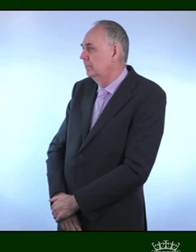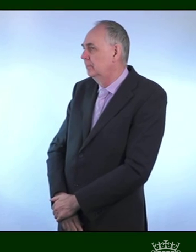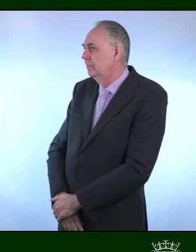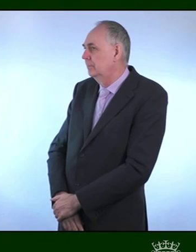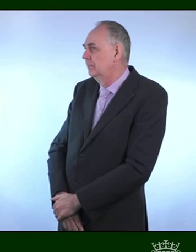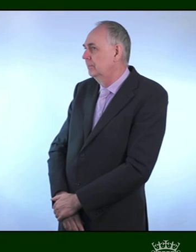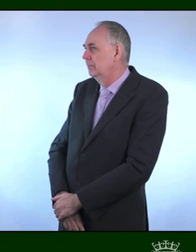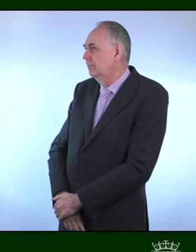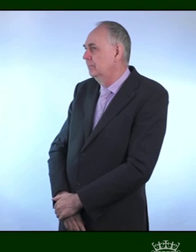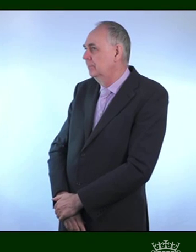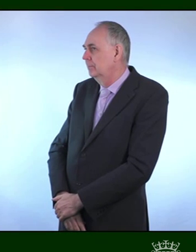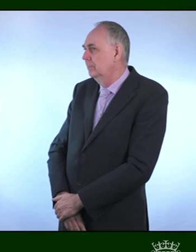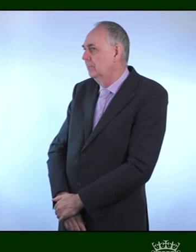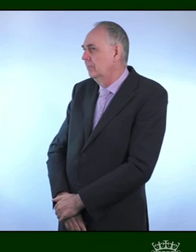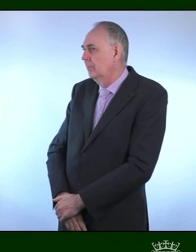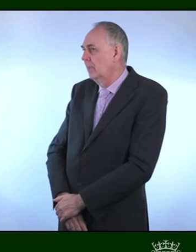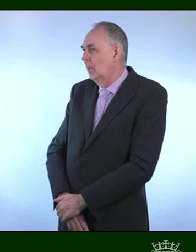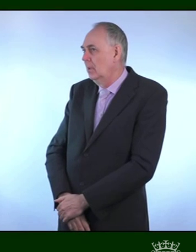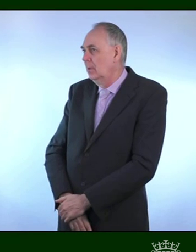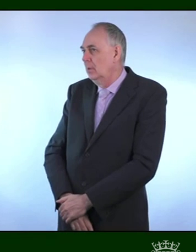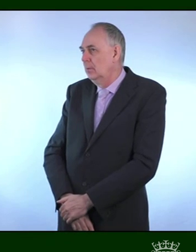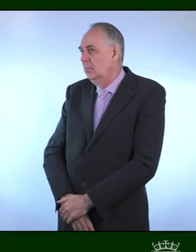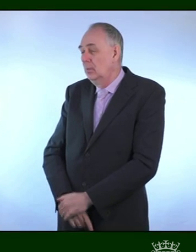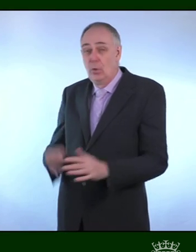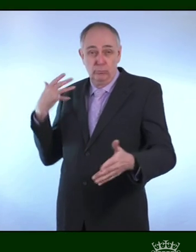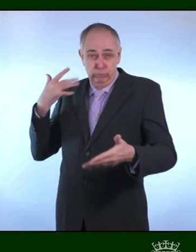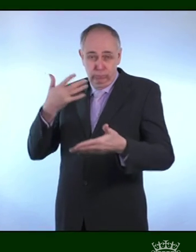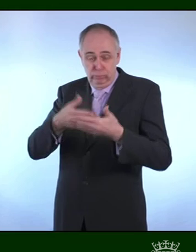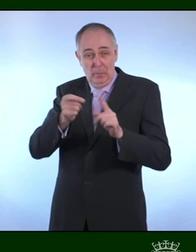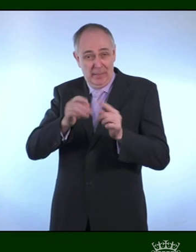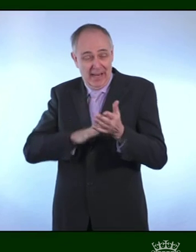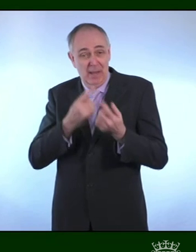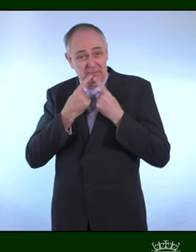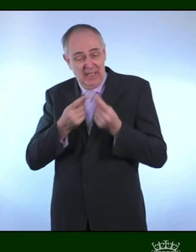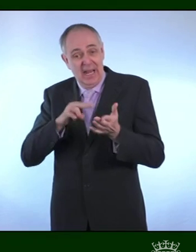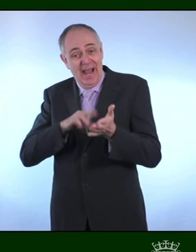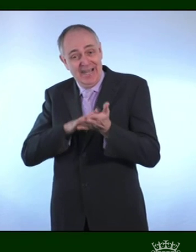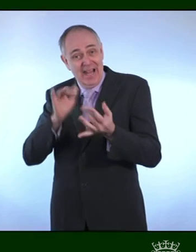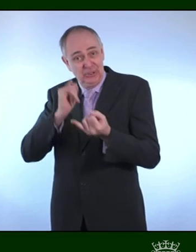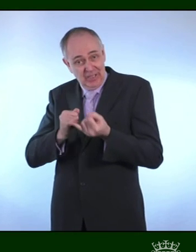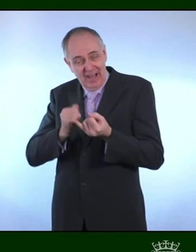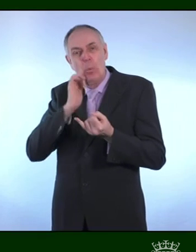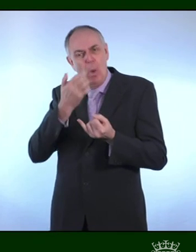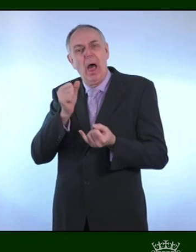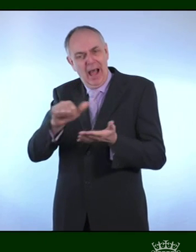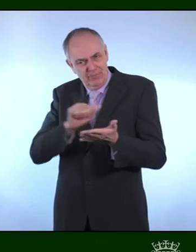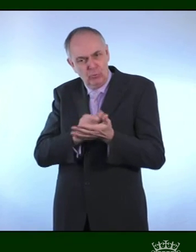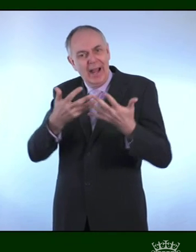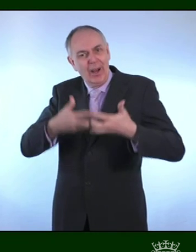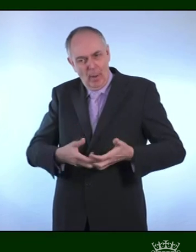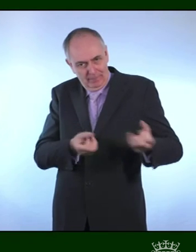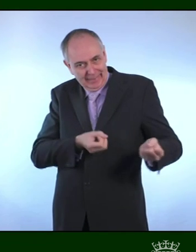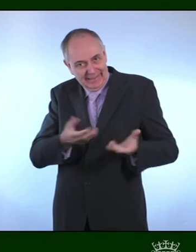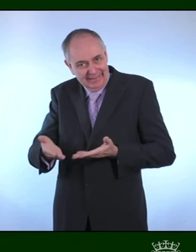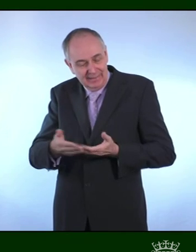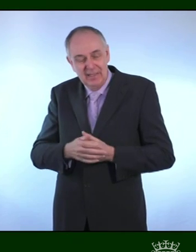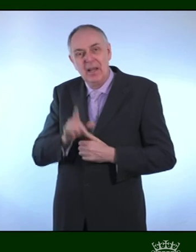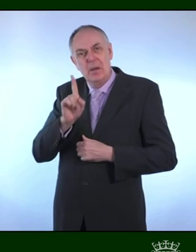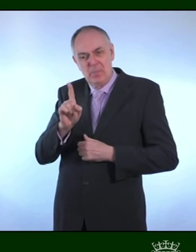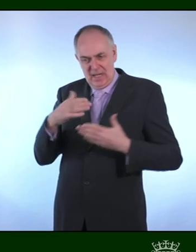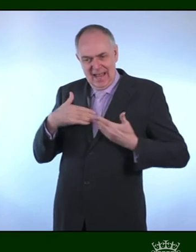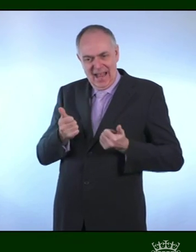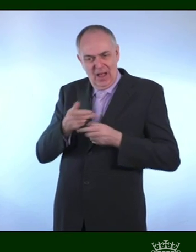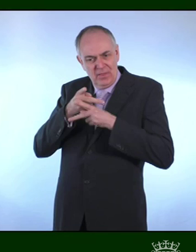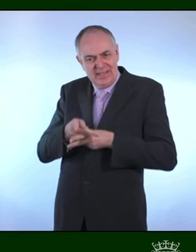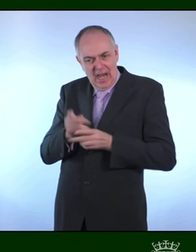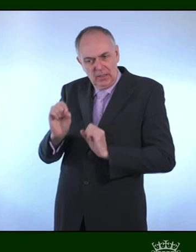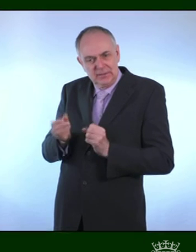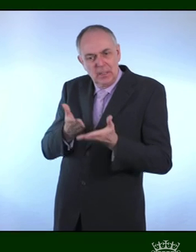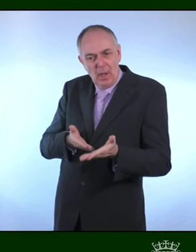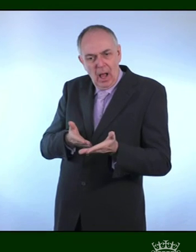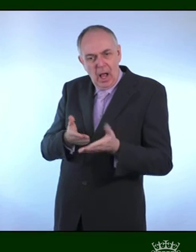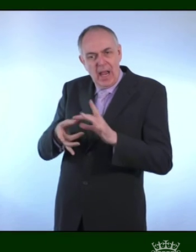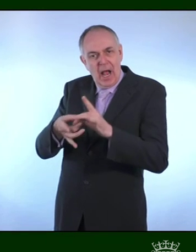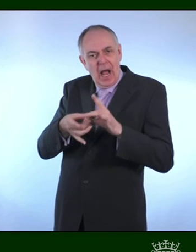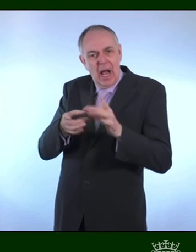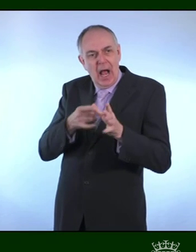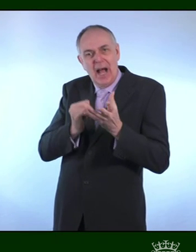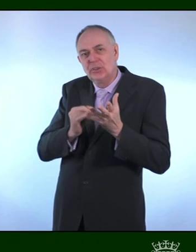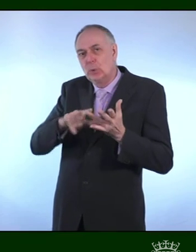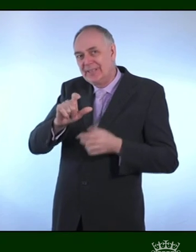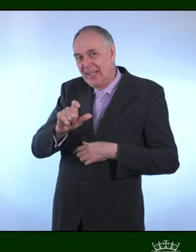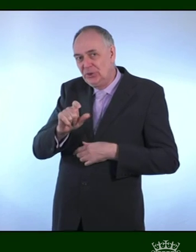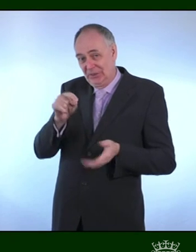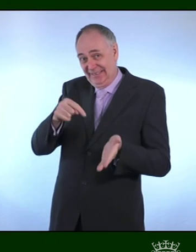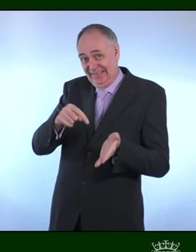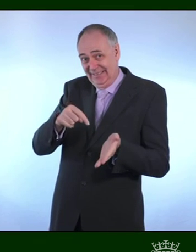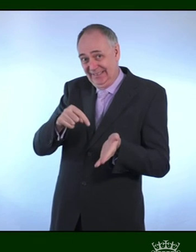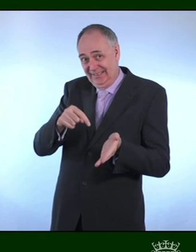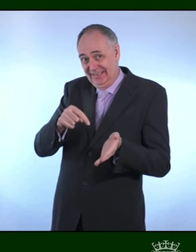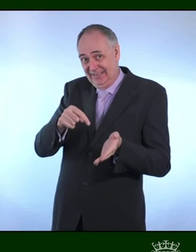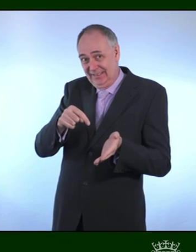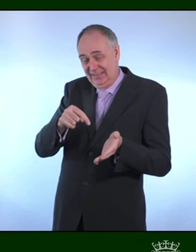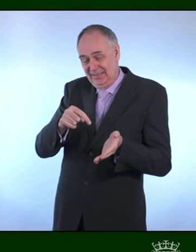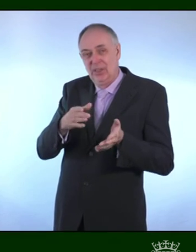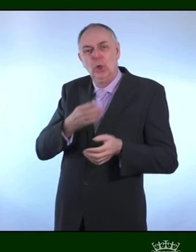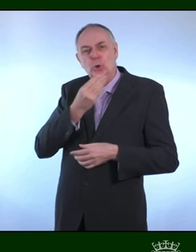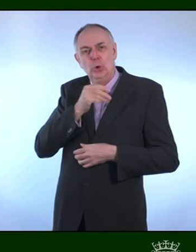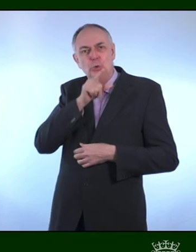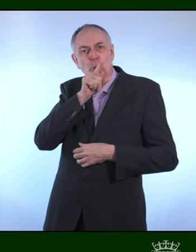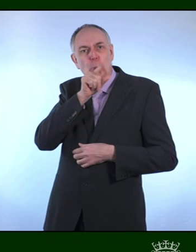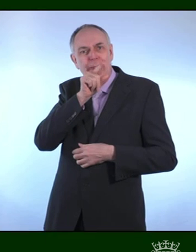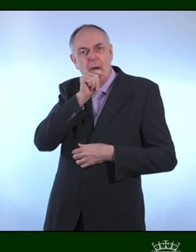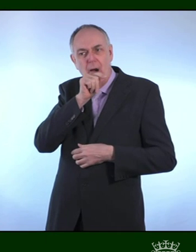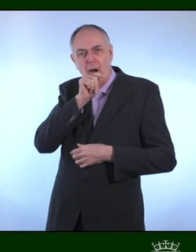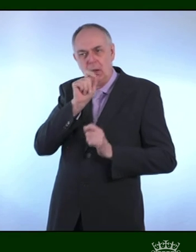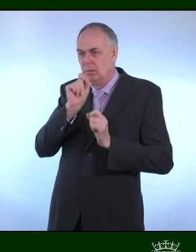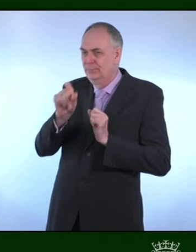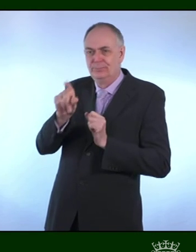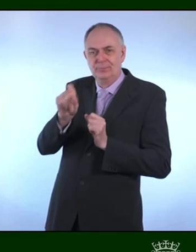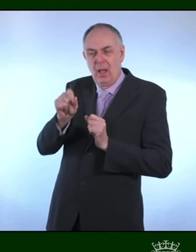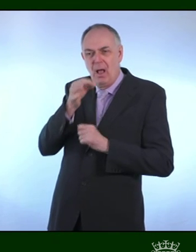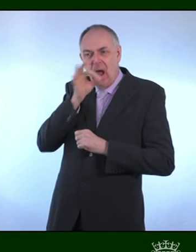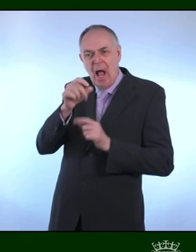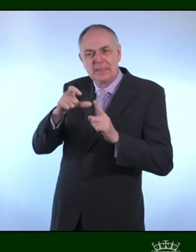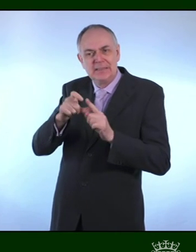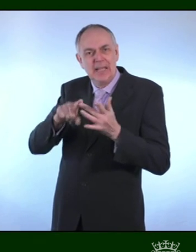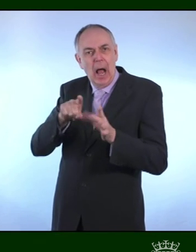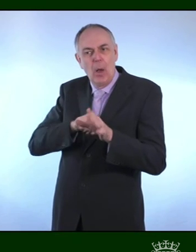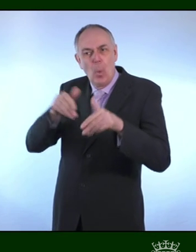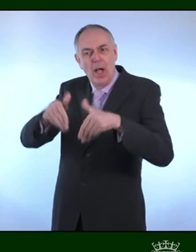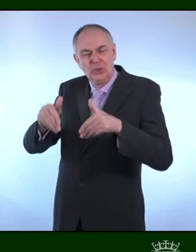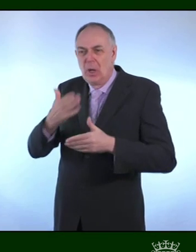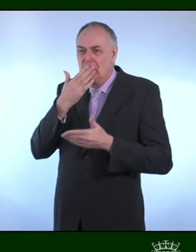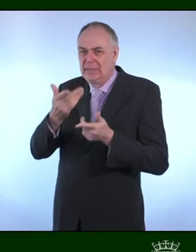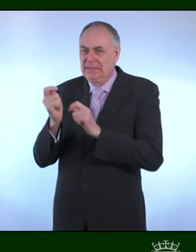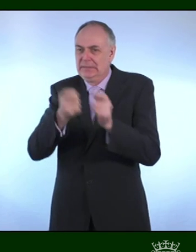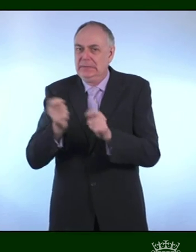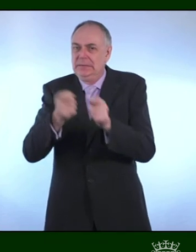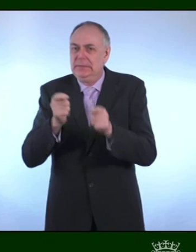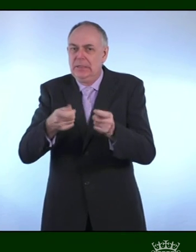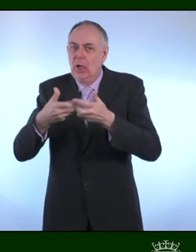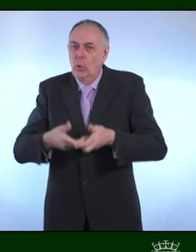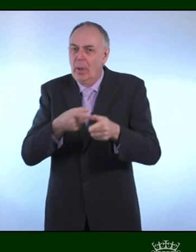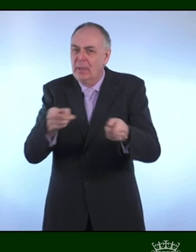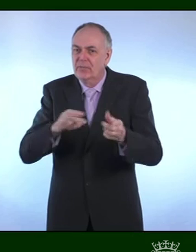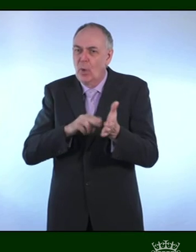The Prime Minister has been saying for quite a long time that NHS staff will get the equipment they need, yet the Health Care Supply Association—get that: the Health Care Supply Association—has been forced to use Twitter to ask DIY shops to donate protective equipment to NHS staff.